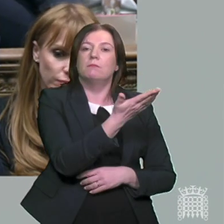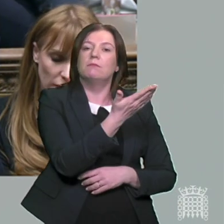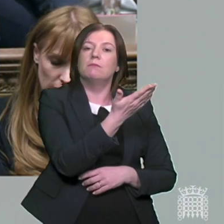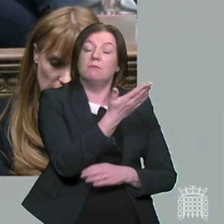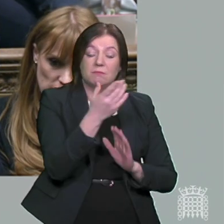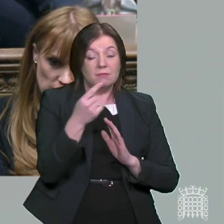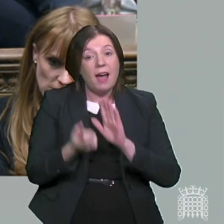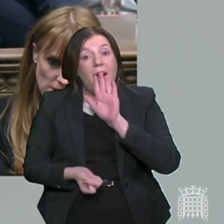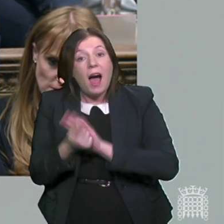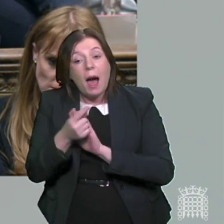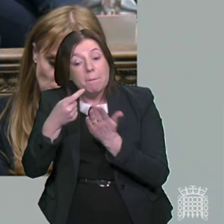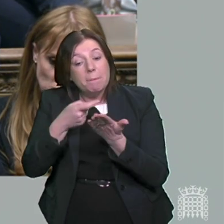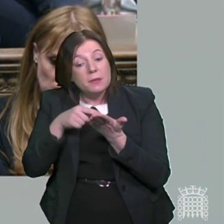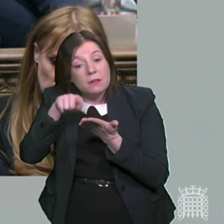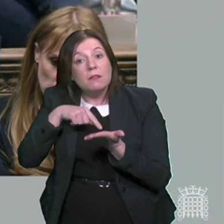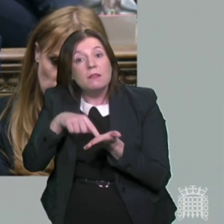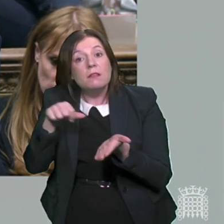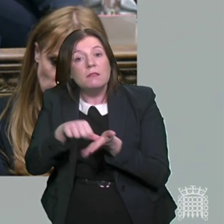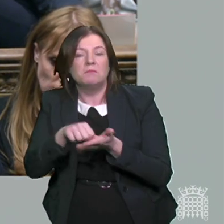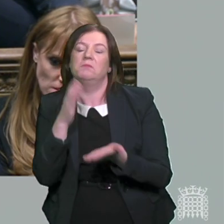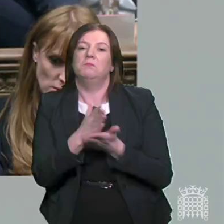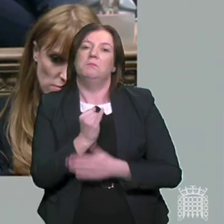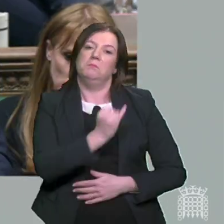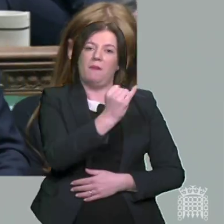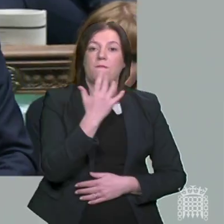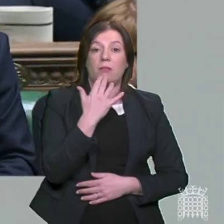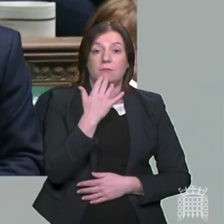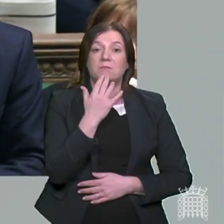The Prime Minister has accepted the findings of the report.